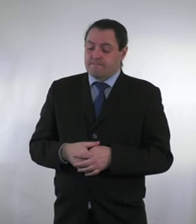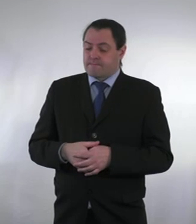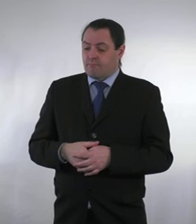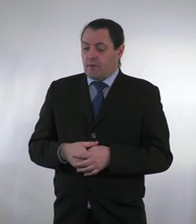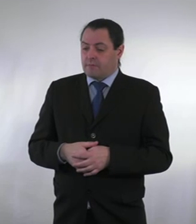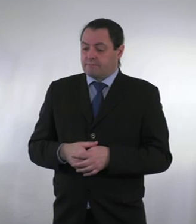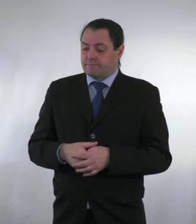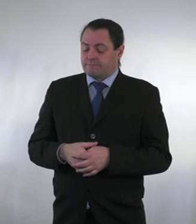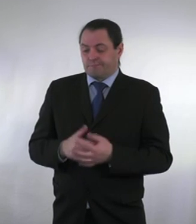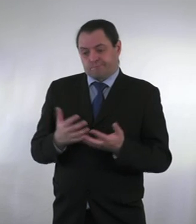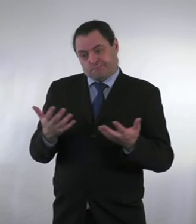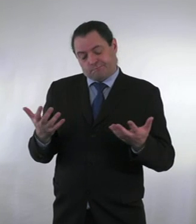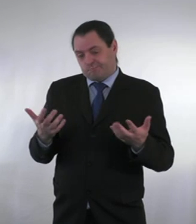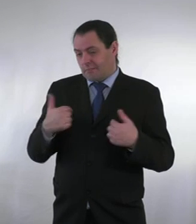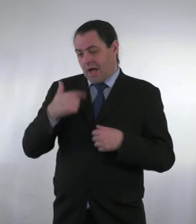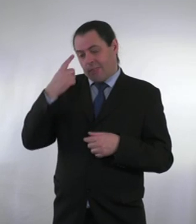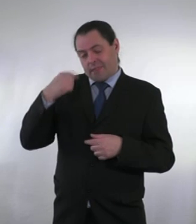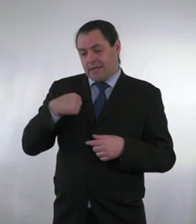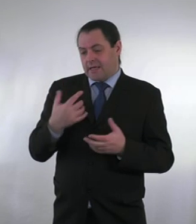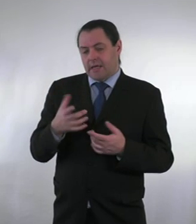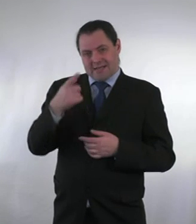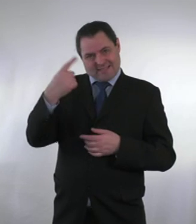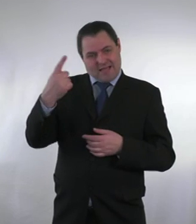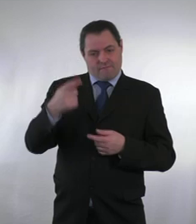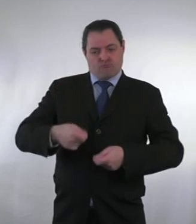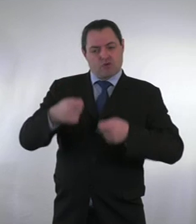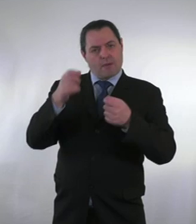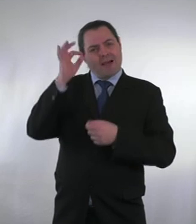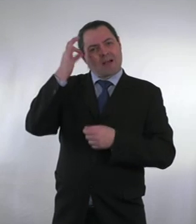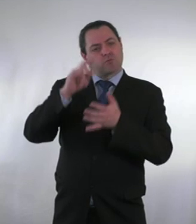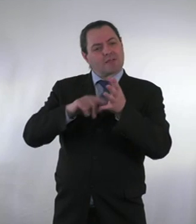The honourable Lady raises council tax.